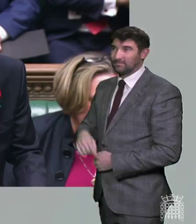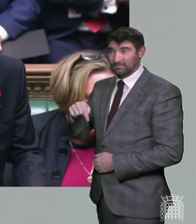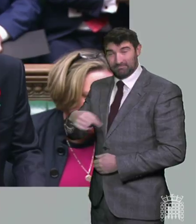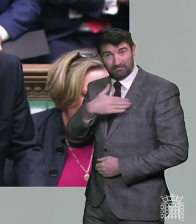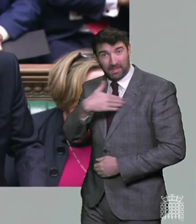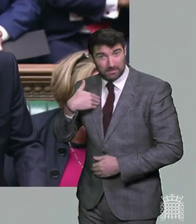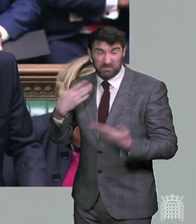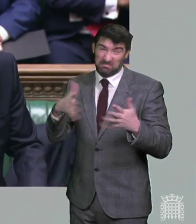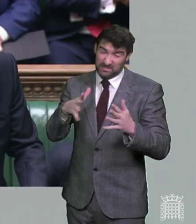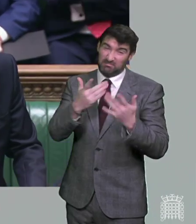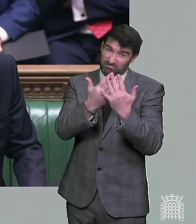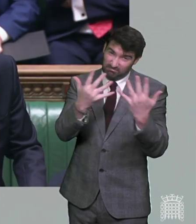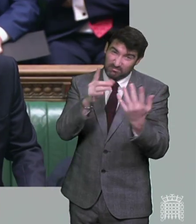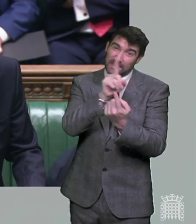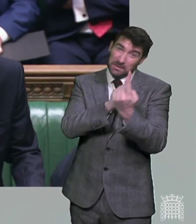This morning I had meetings with ministerial colleagues and others.